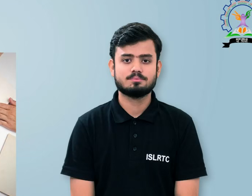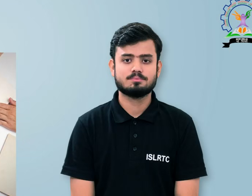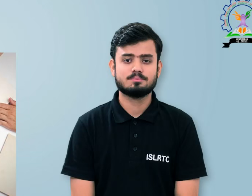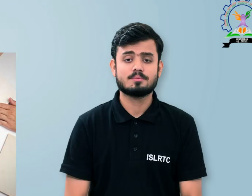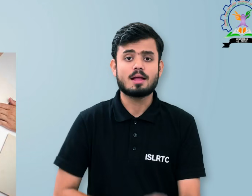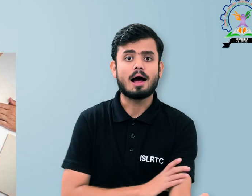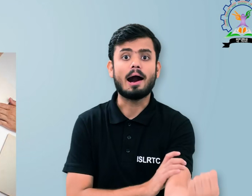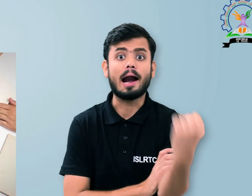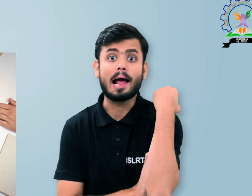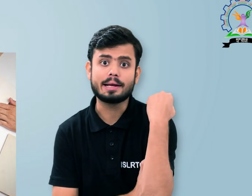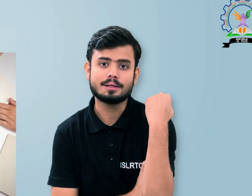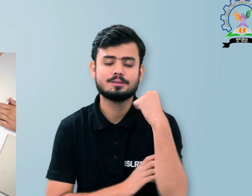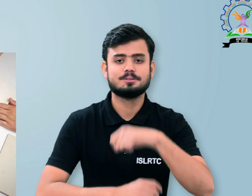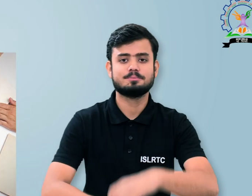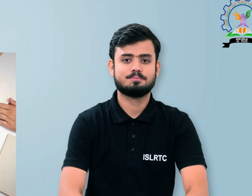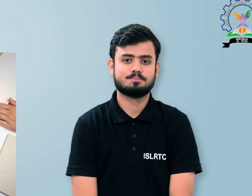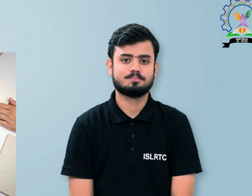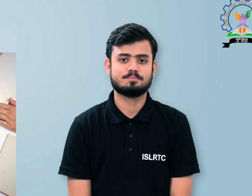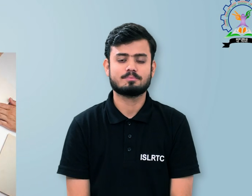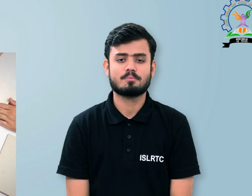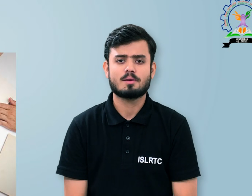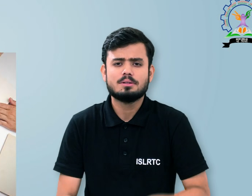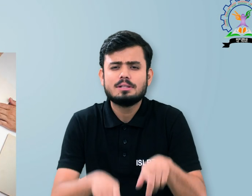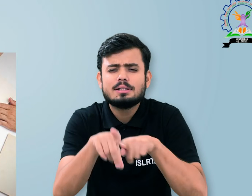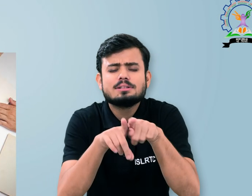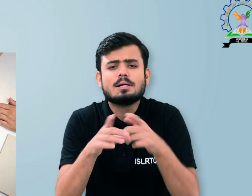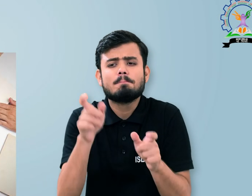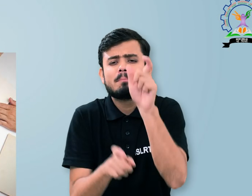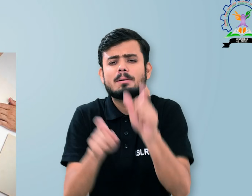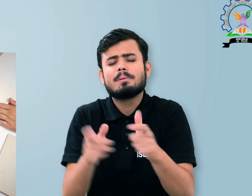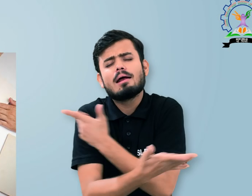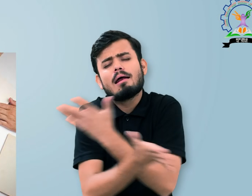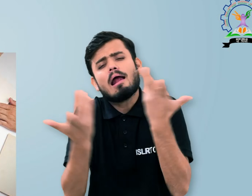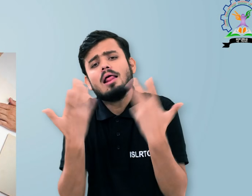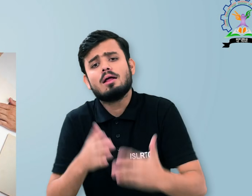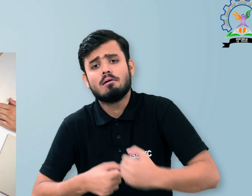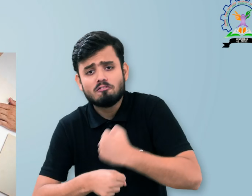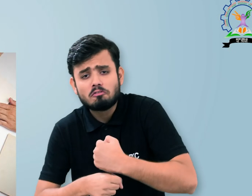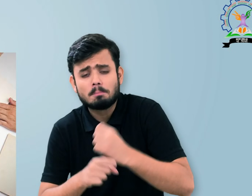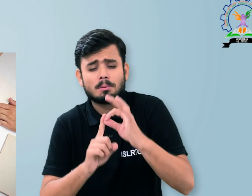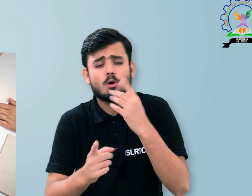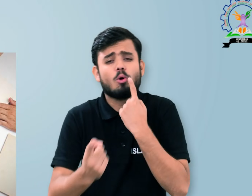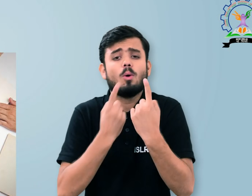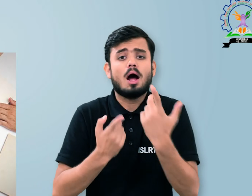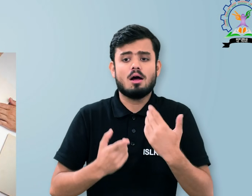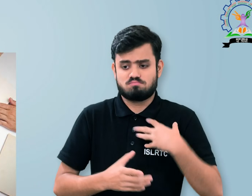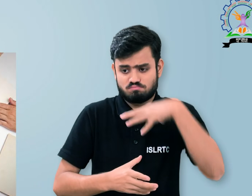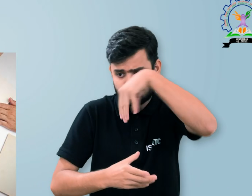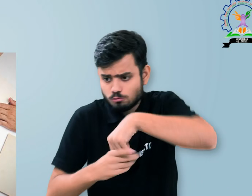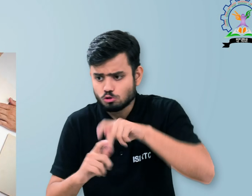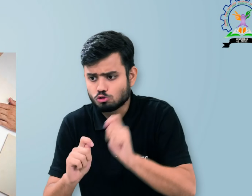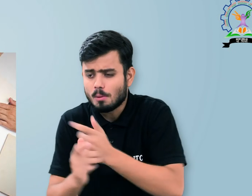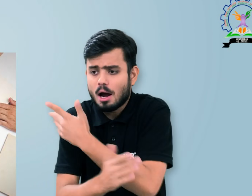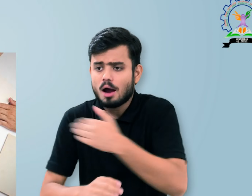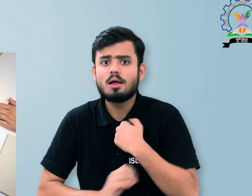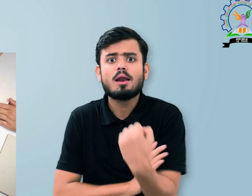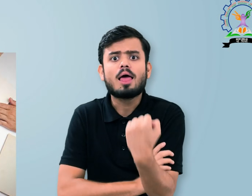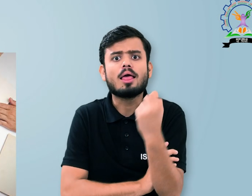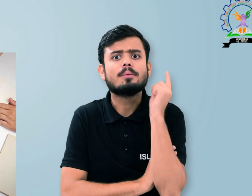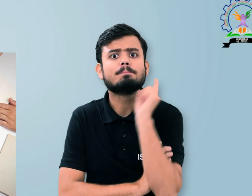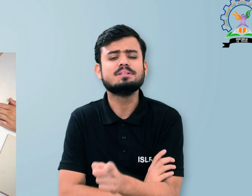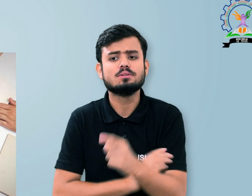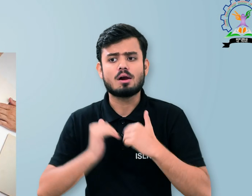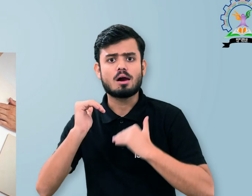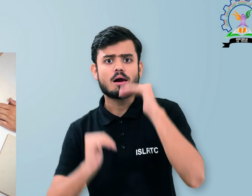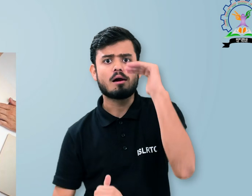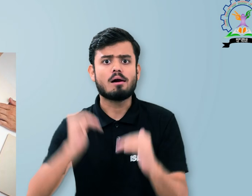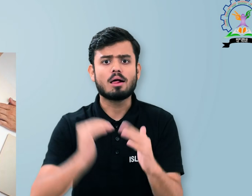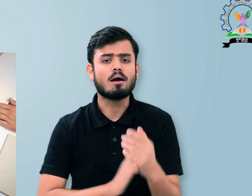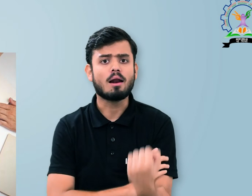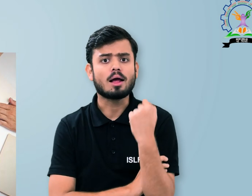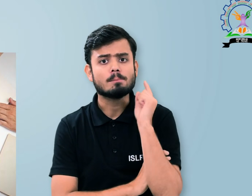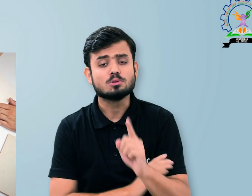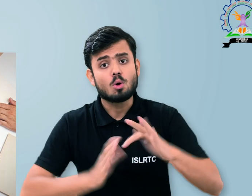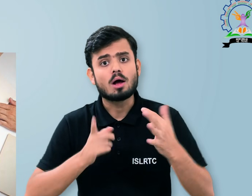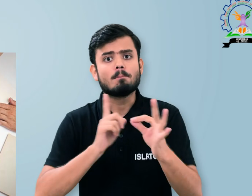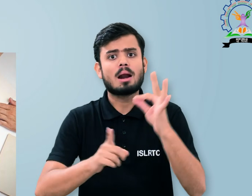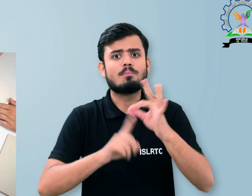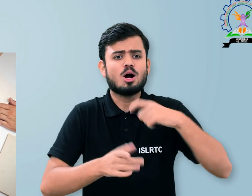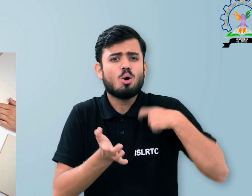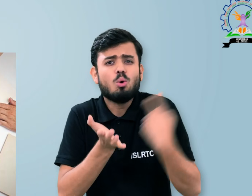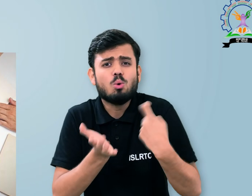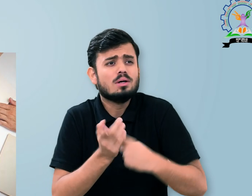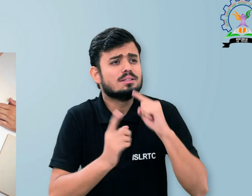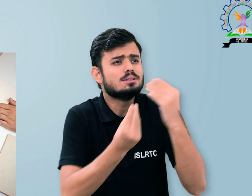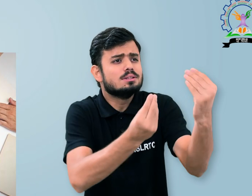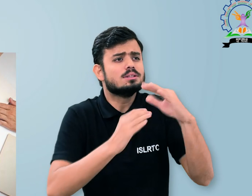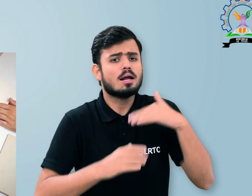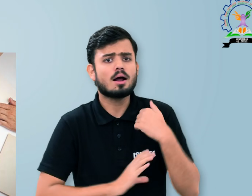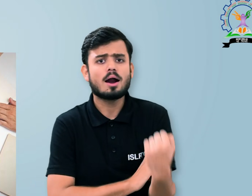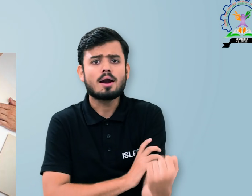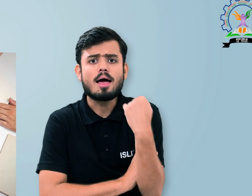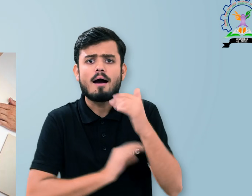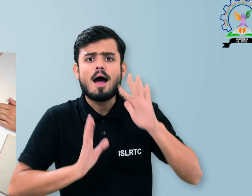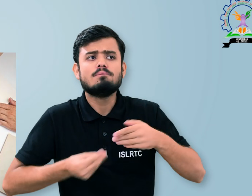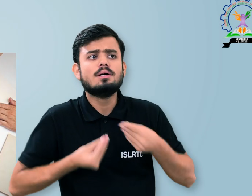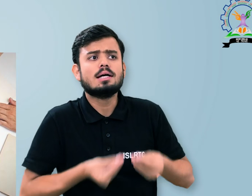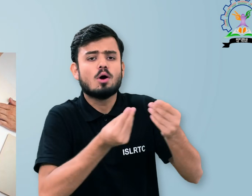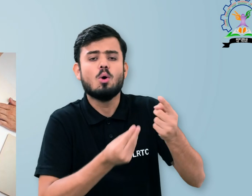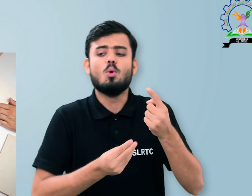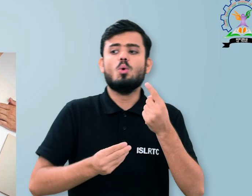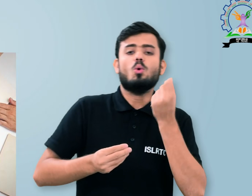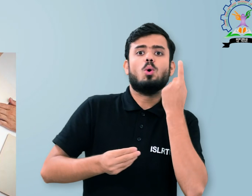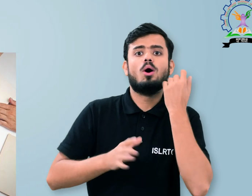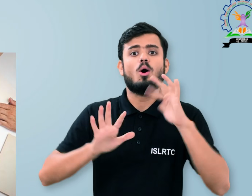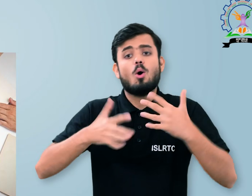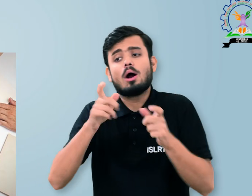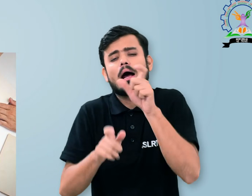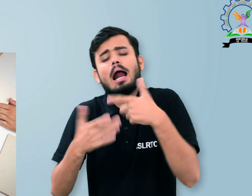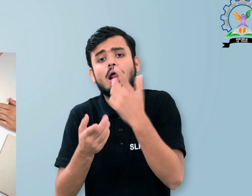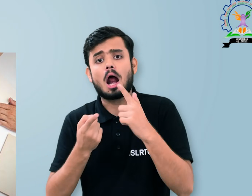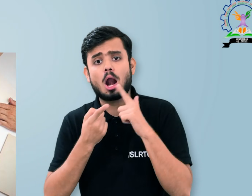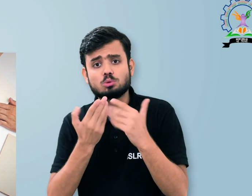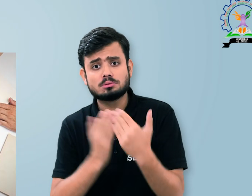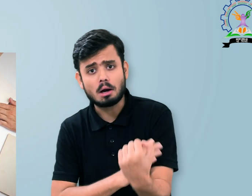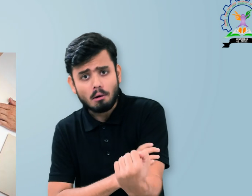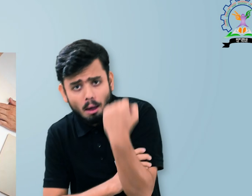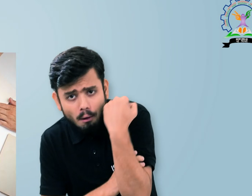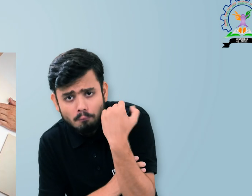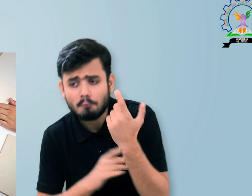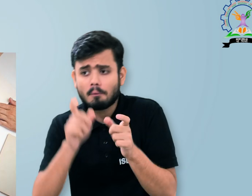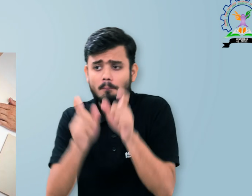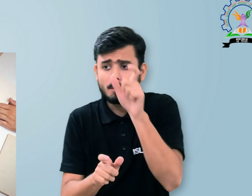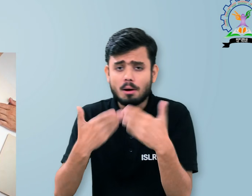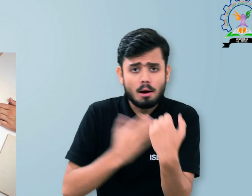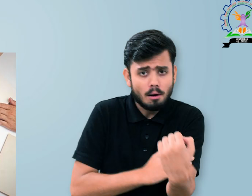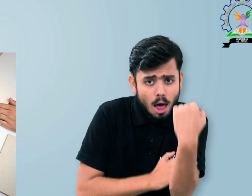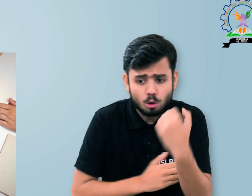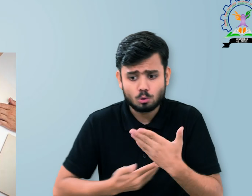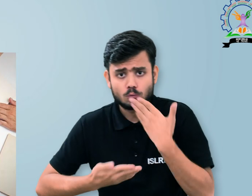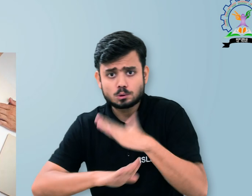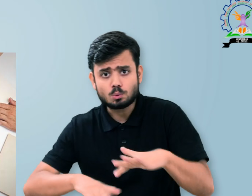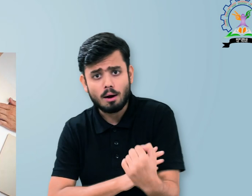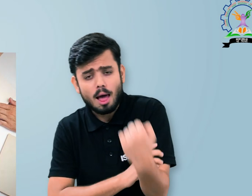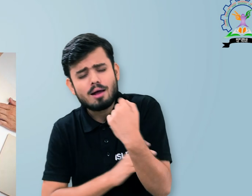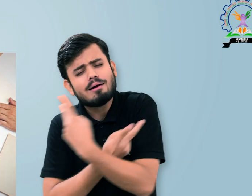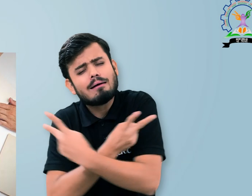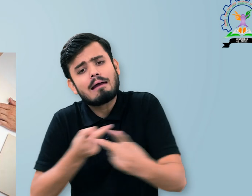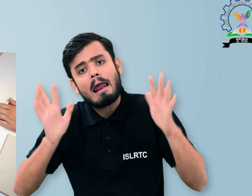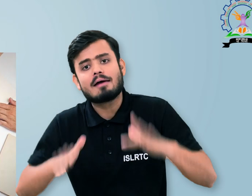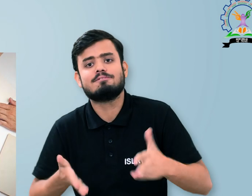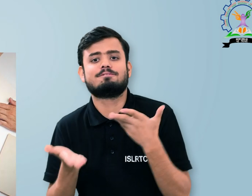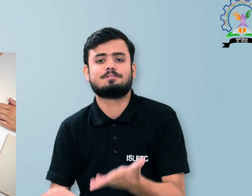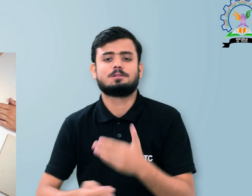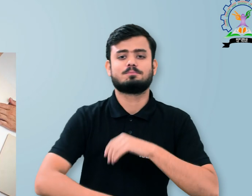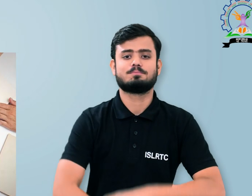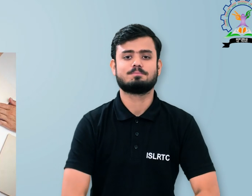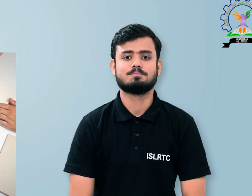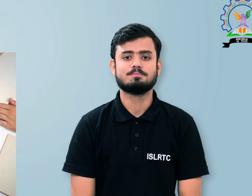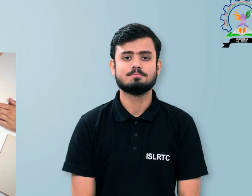Rights The freedoms and protections entitled to individuals.